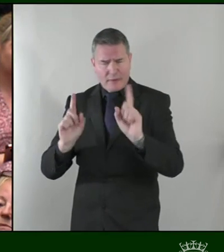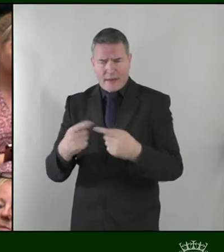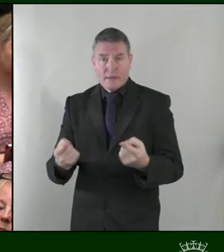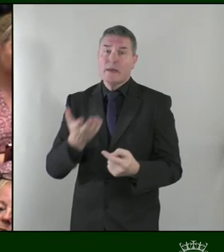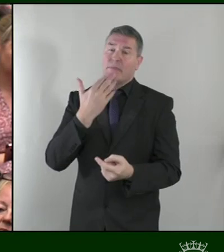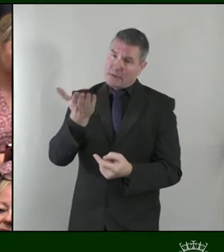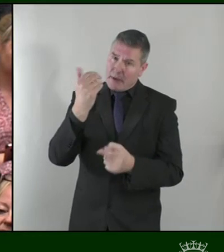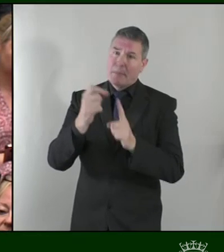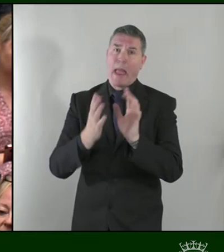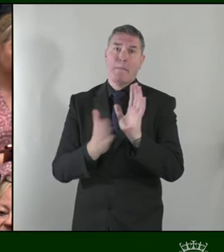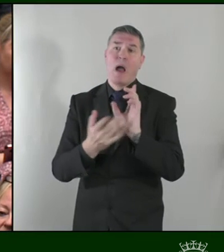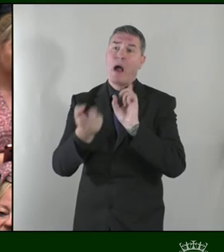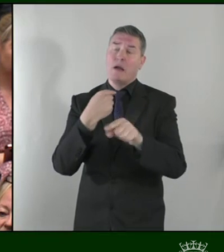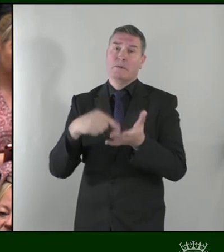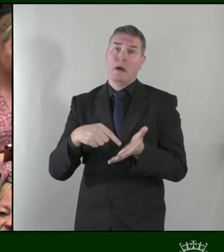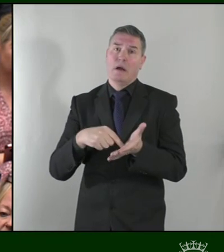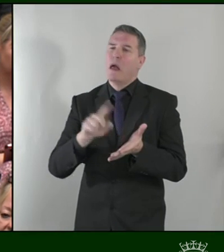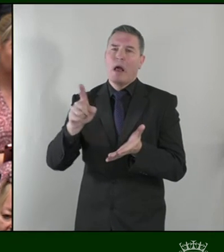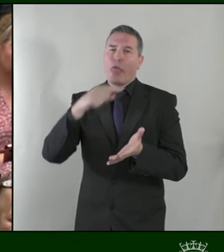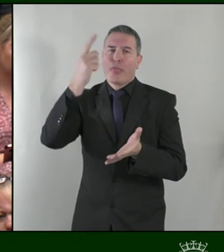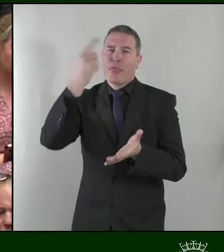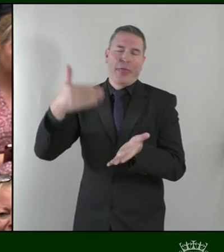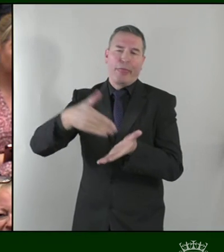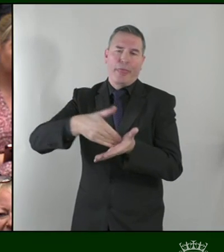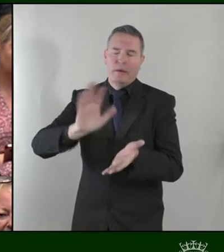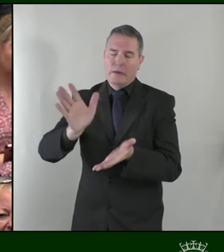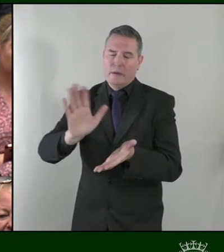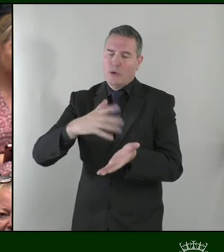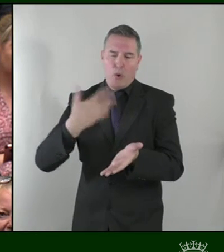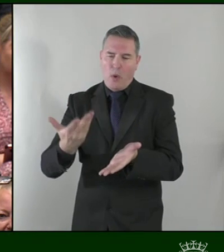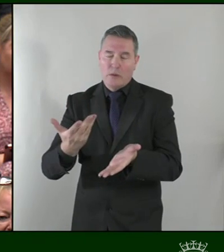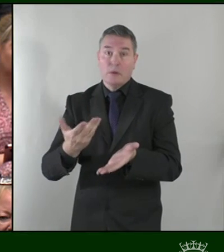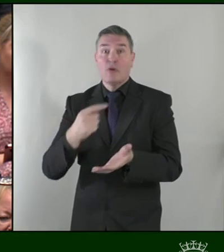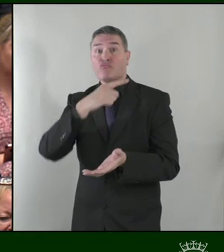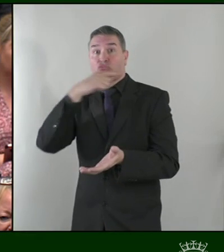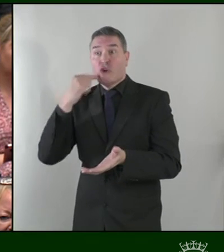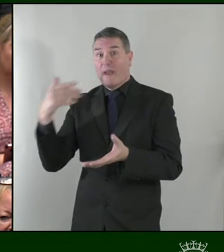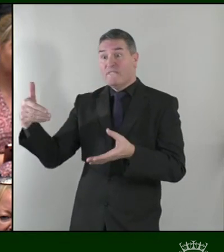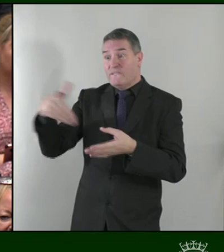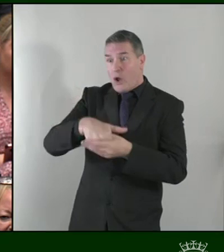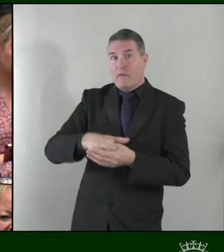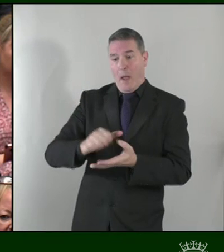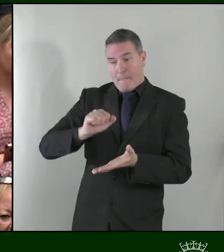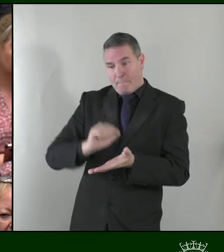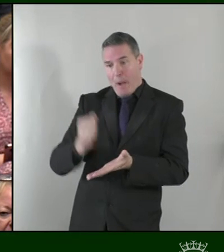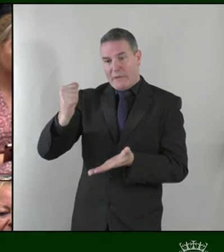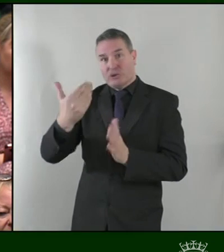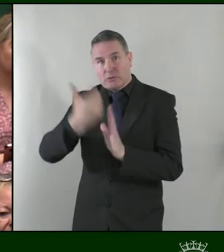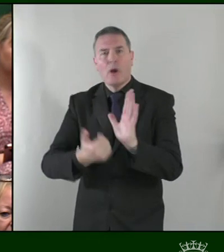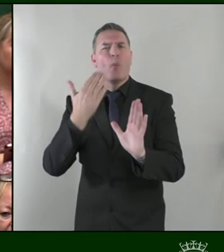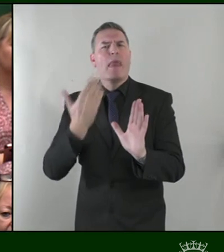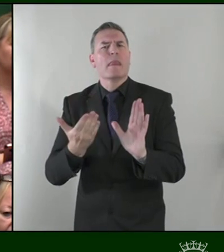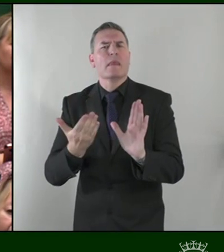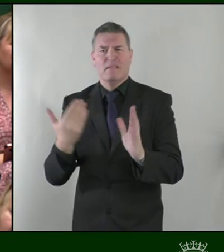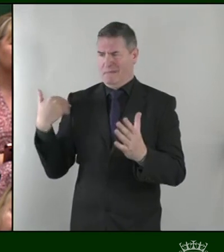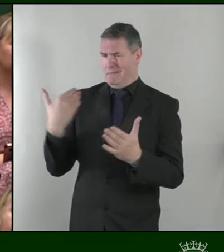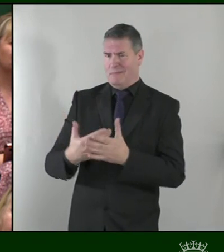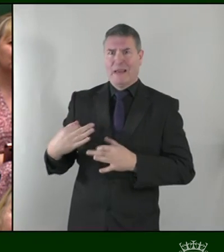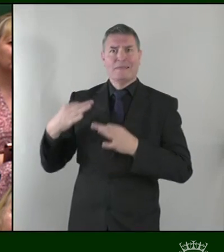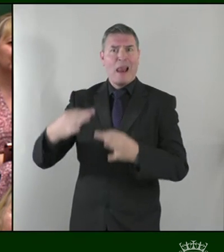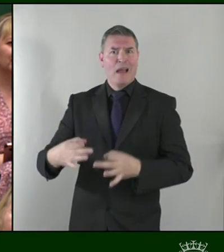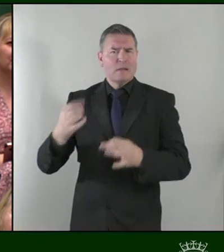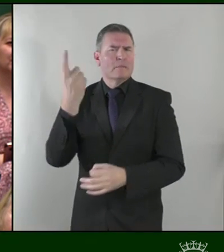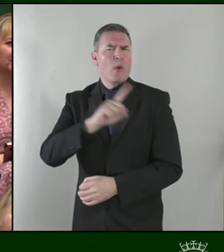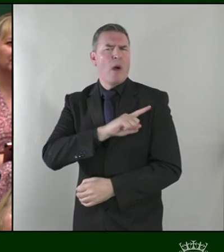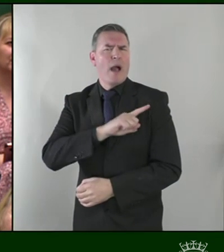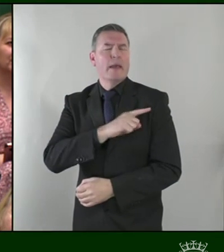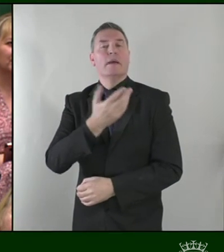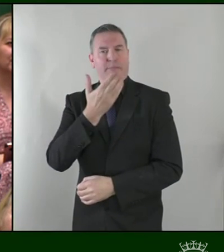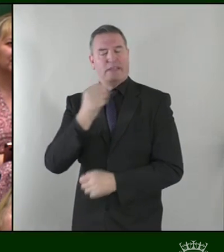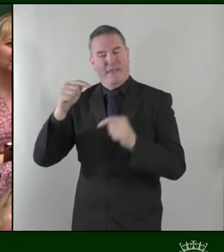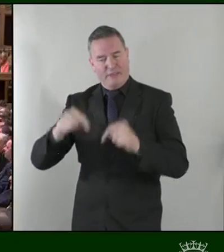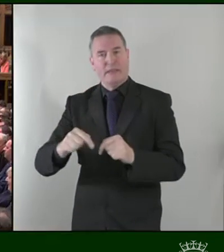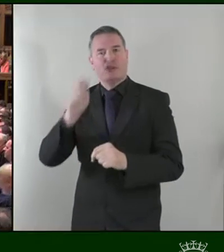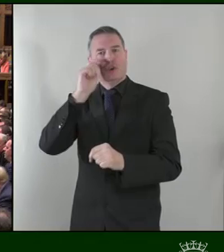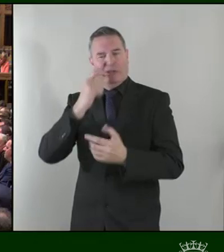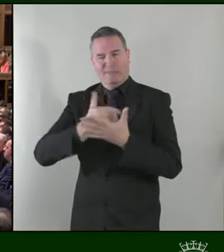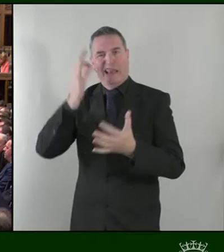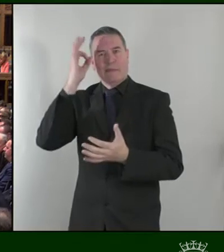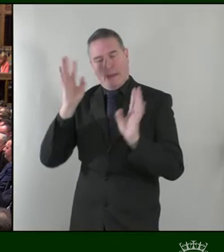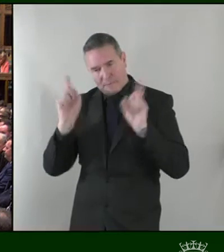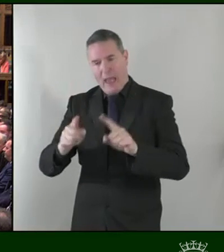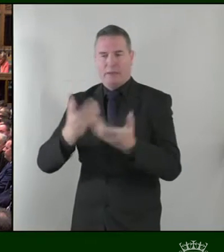Will he tell us clearly, without bluff and bluster, when the report will be published, why it has been delayed for so long, and when he will reconvene the Intelligence and Security Committee?